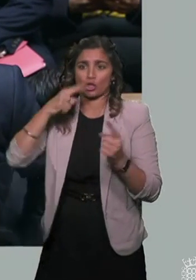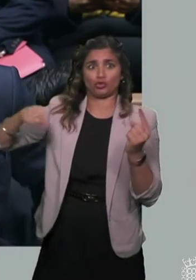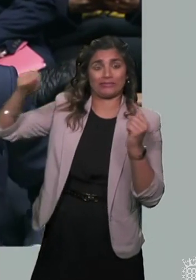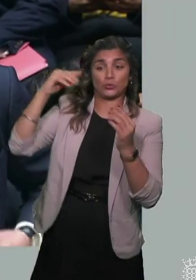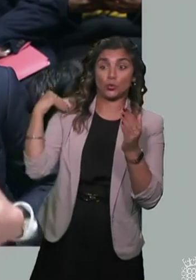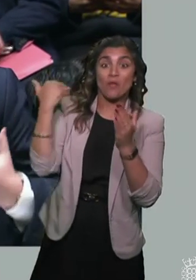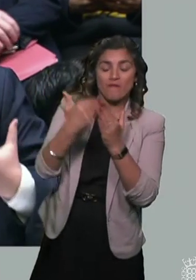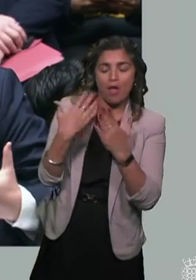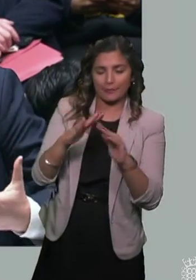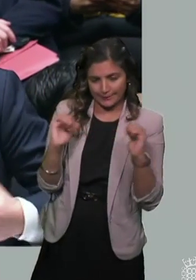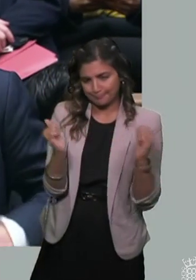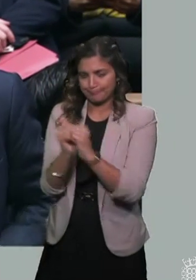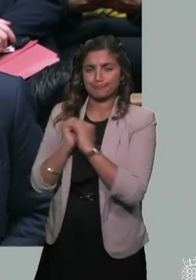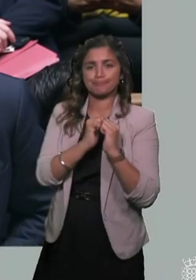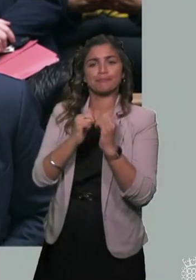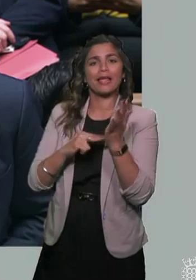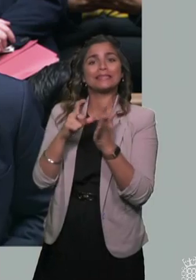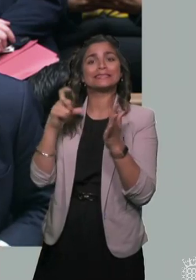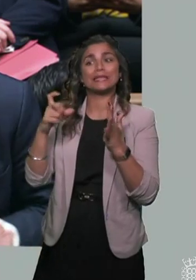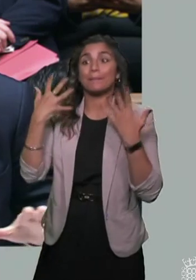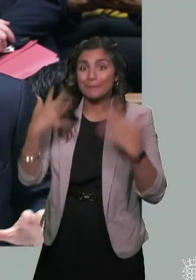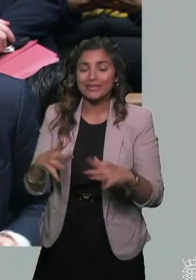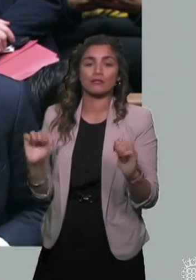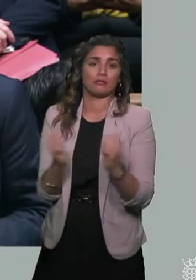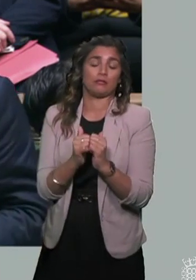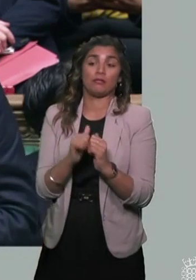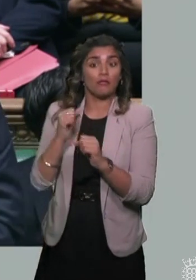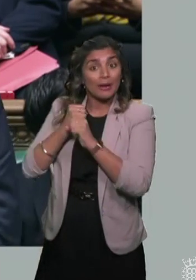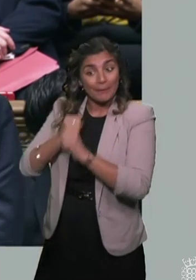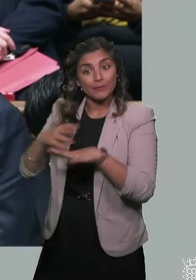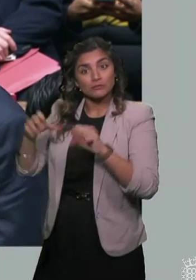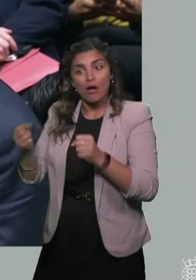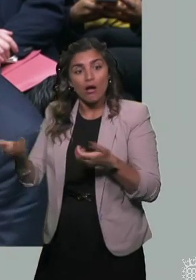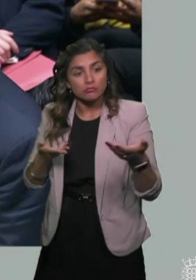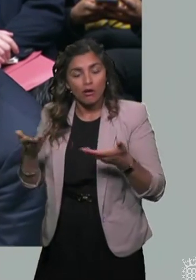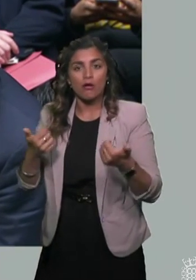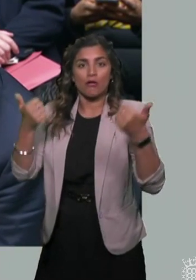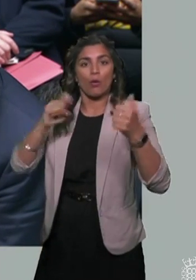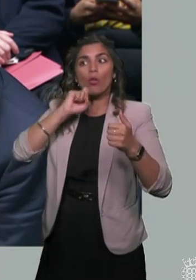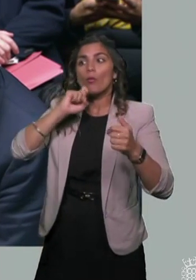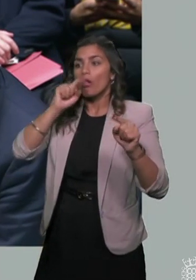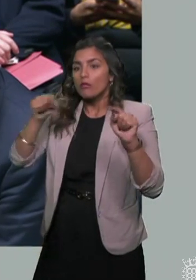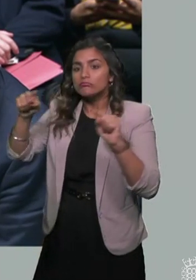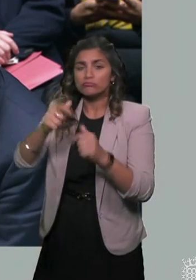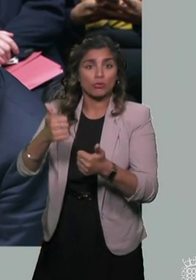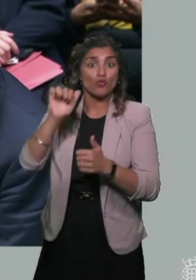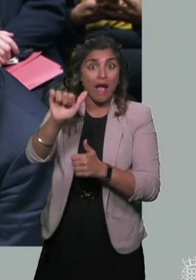The commitments are coming through. The right honourable Gentleman is right to say that we need to keep the pressure up.